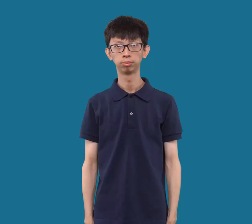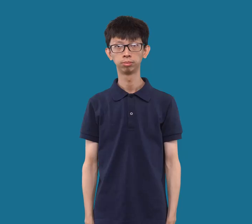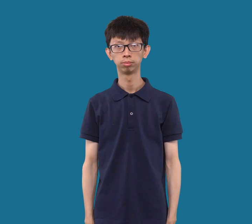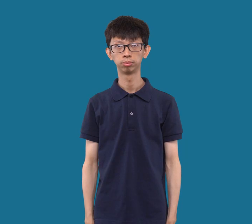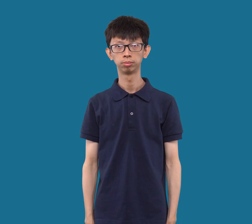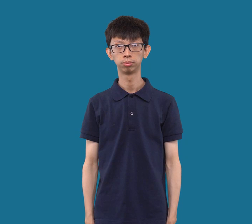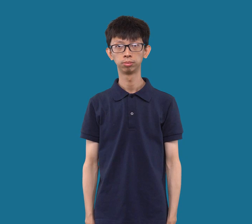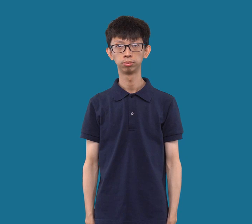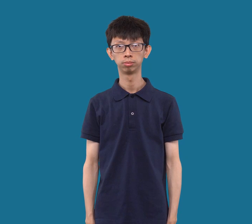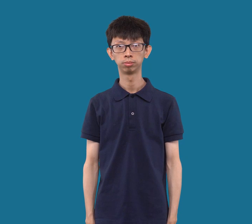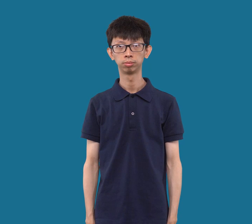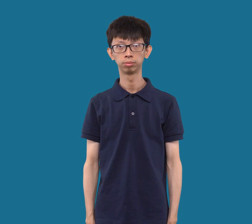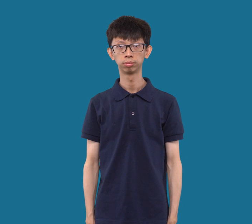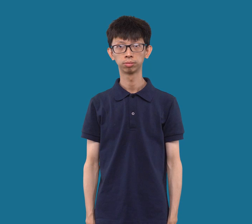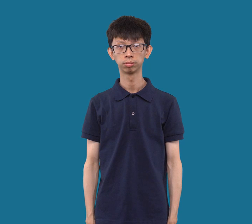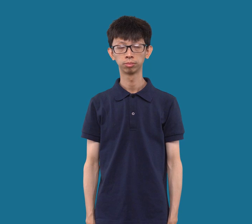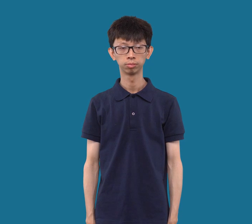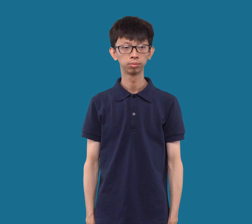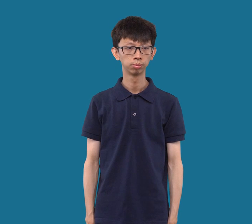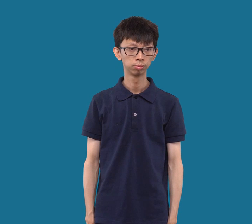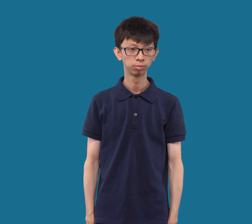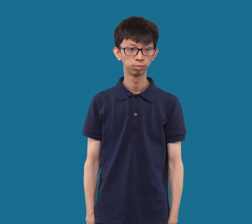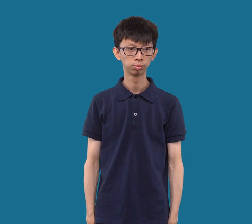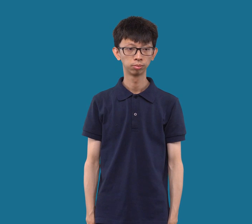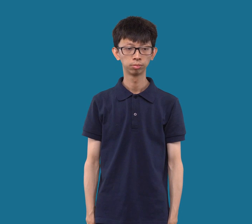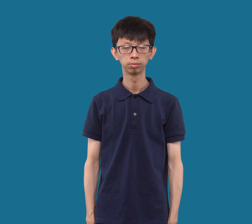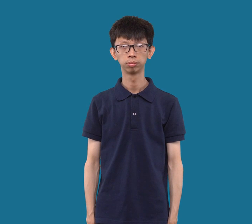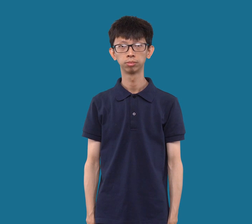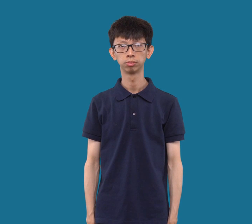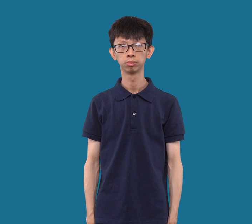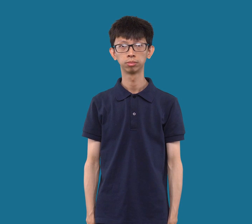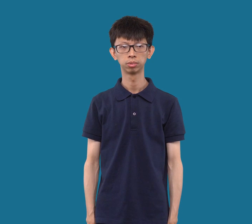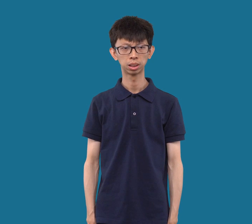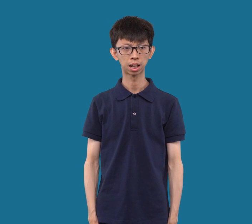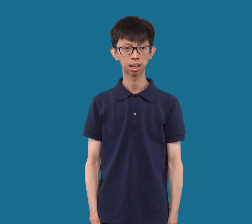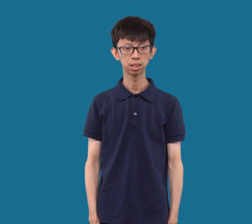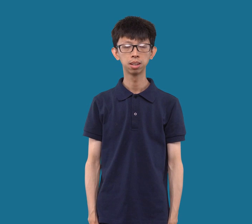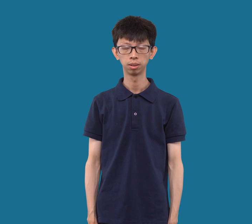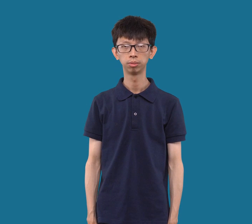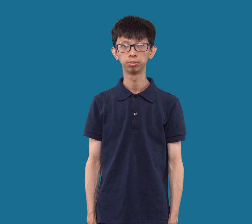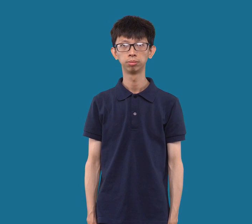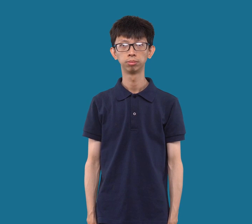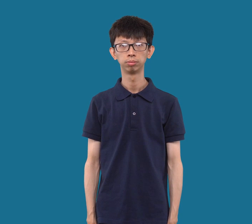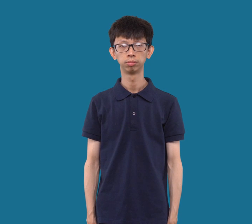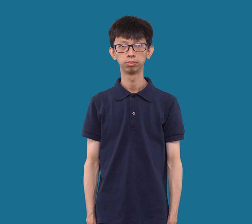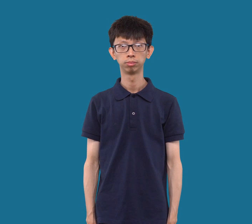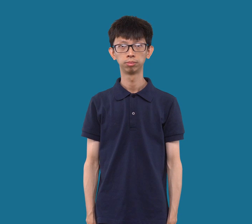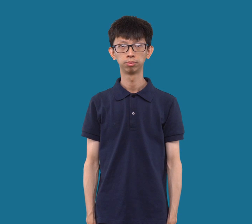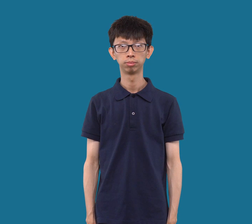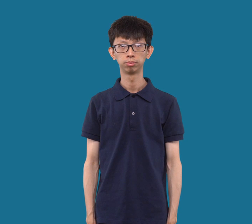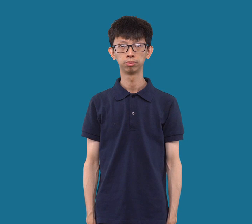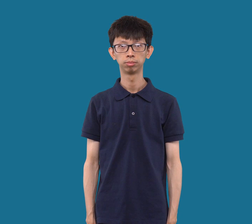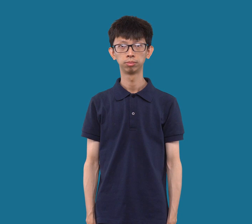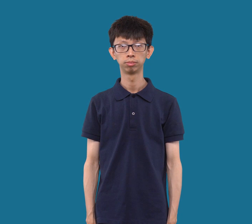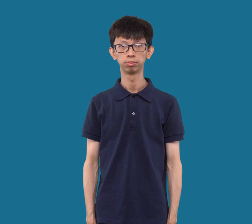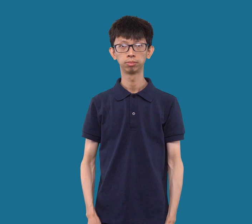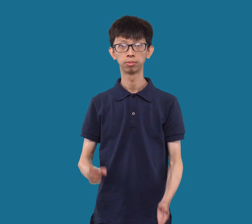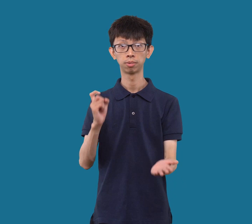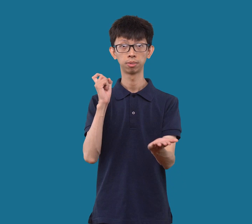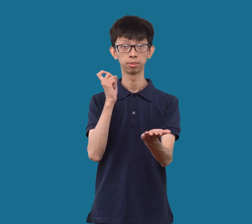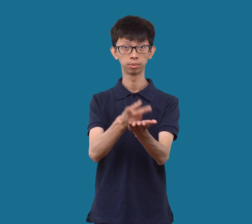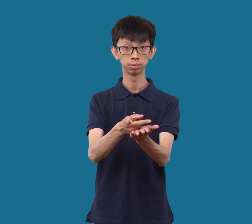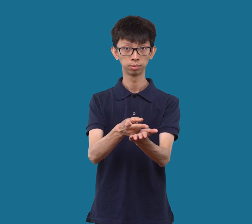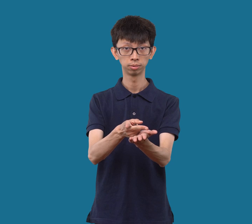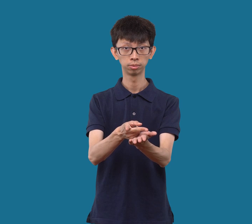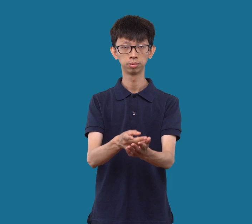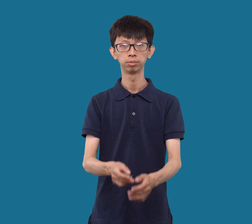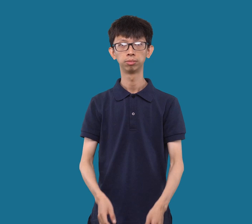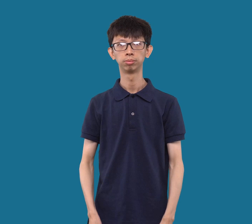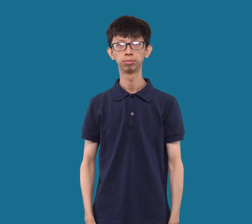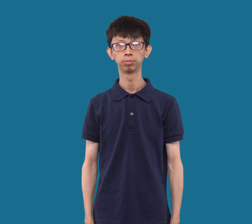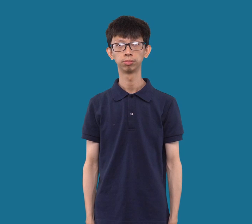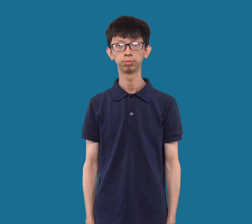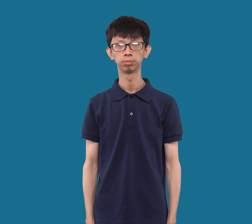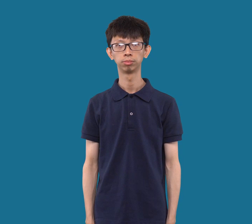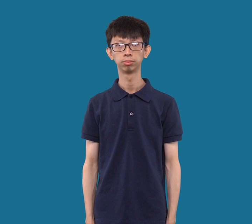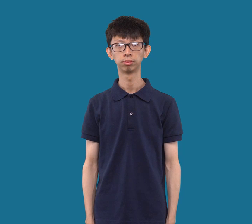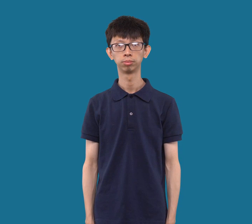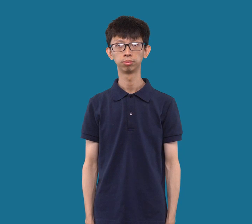đặc biệt